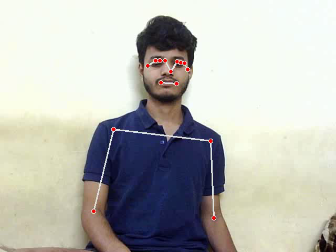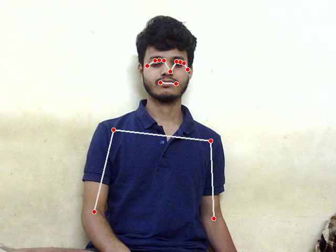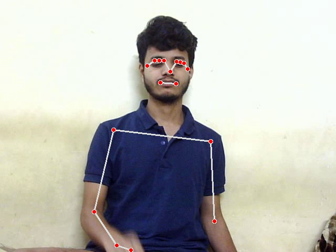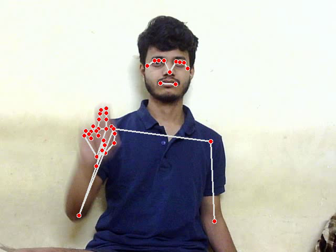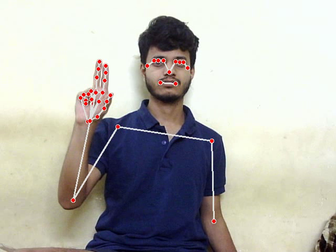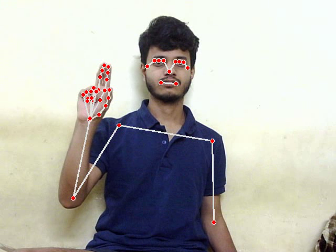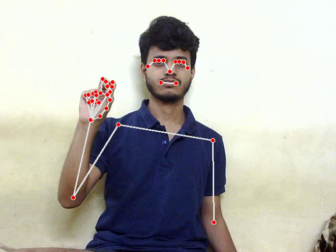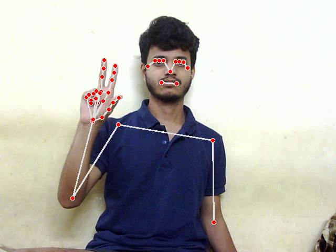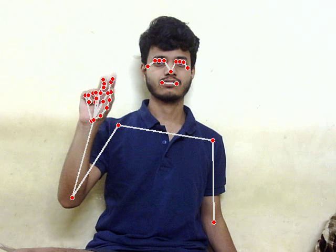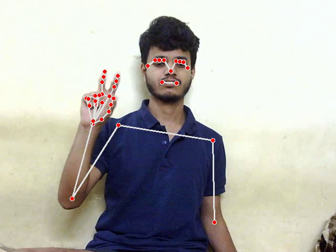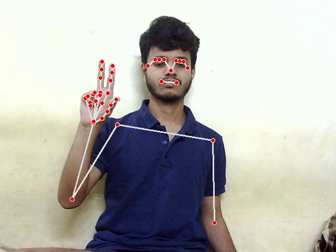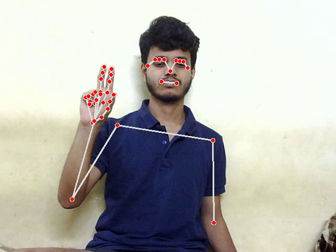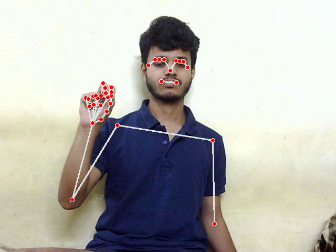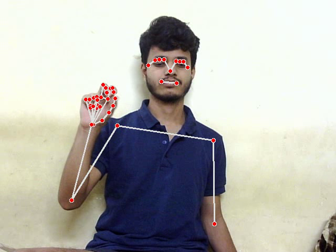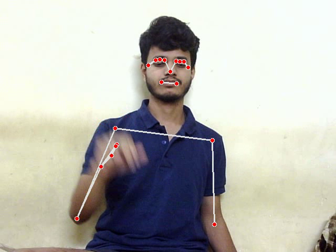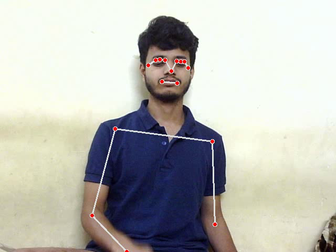no